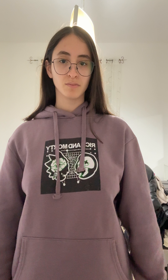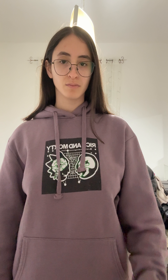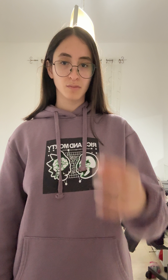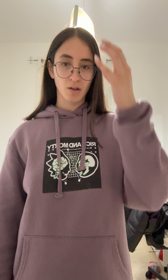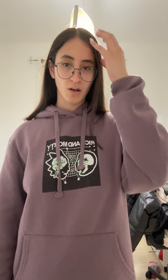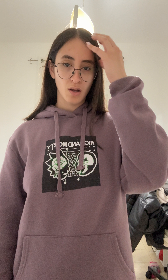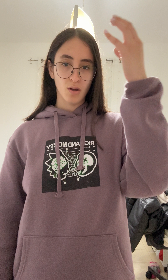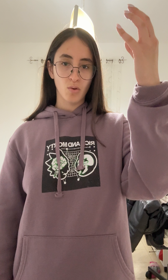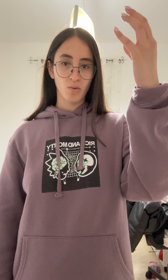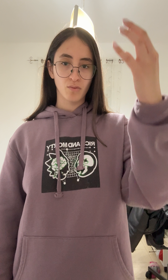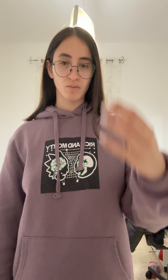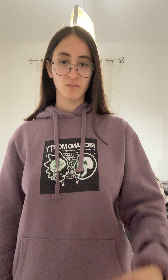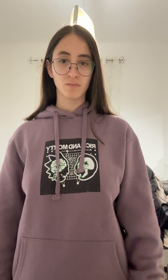לאהוב